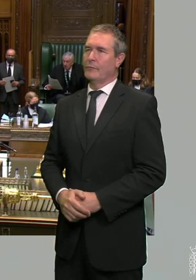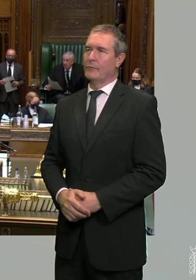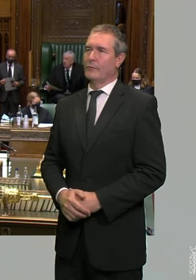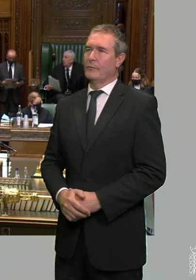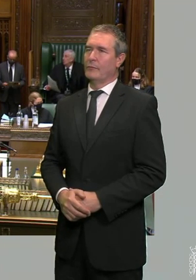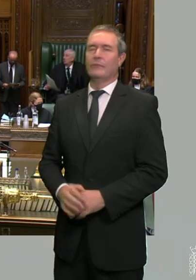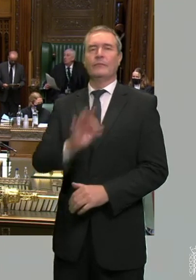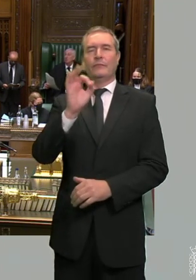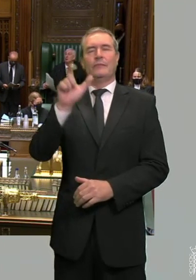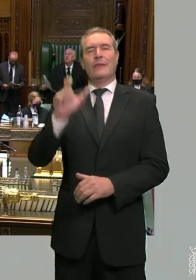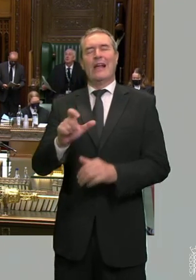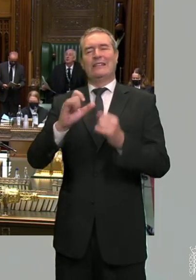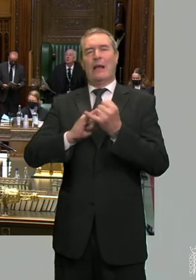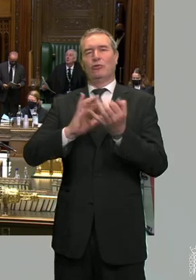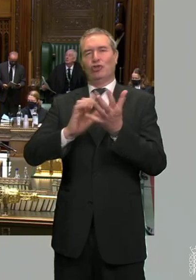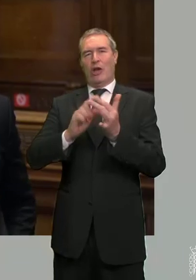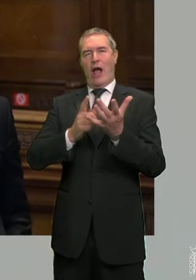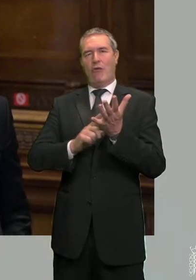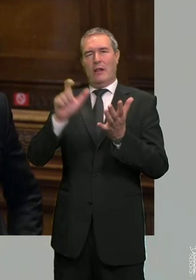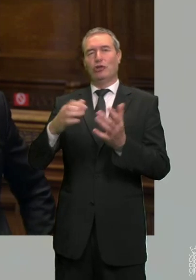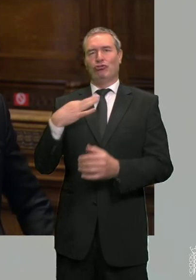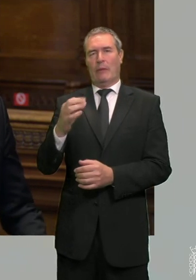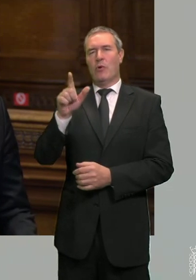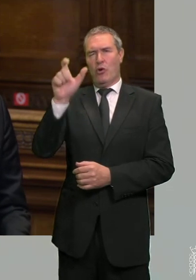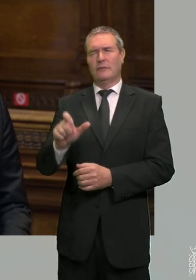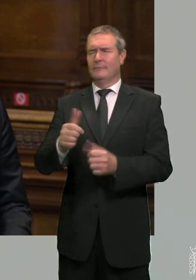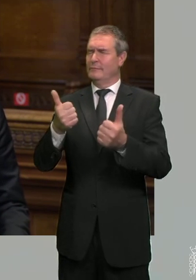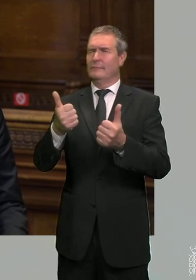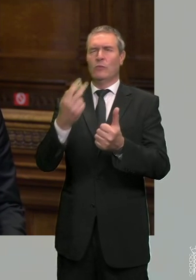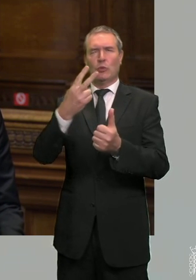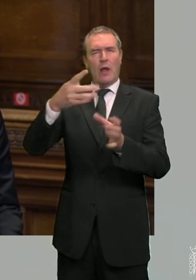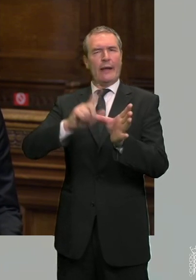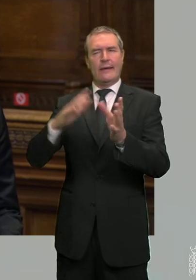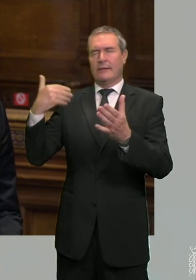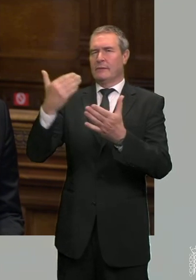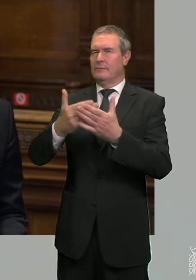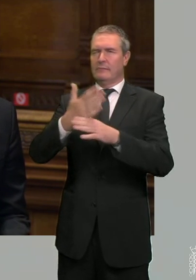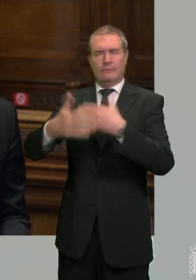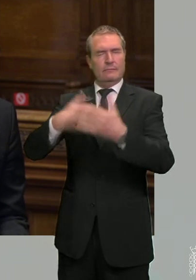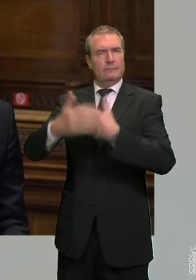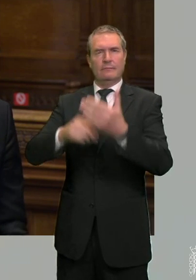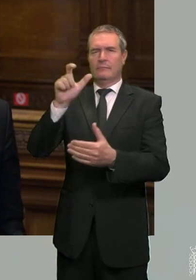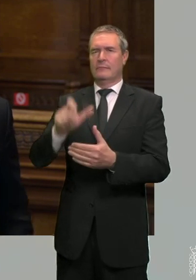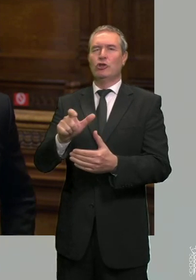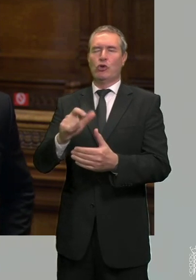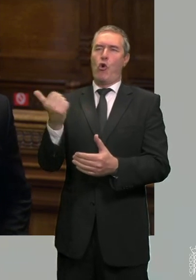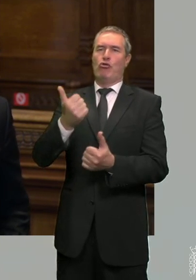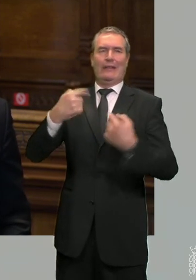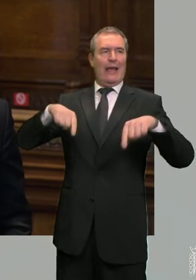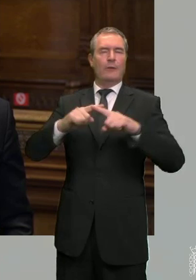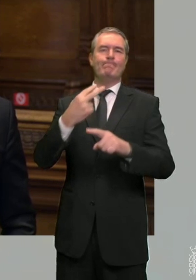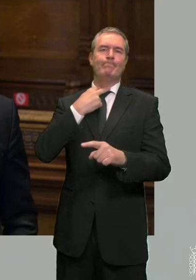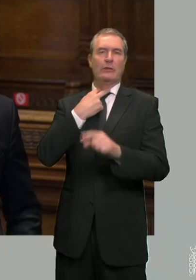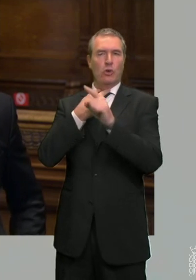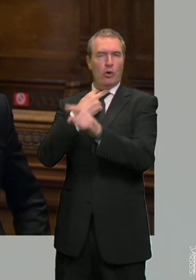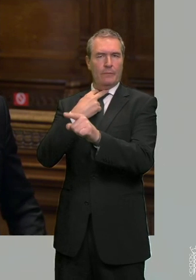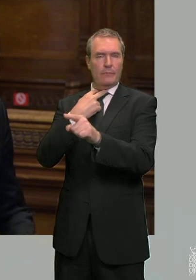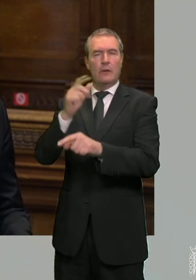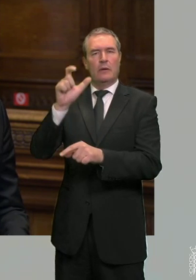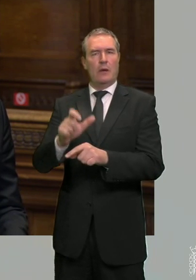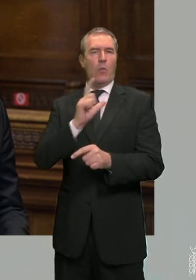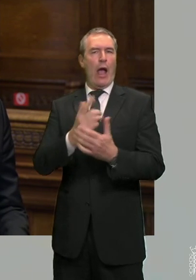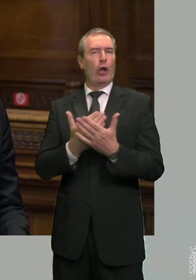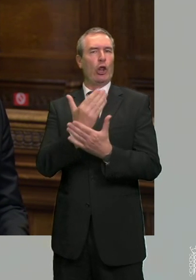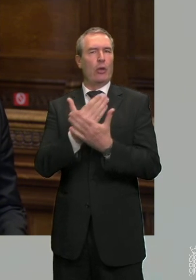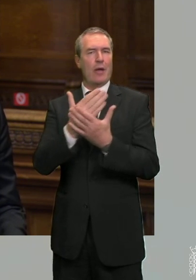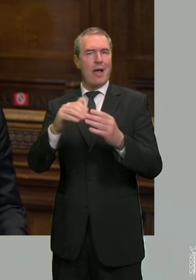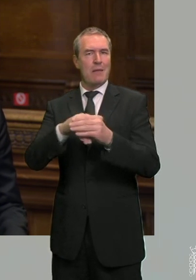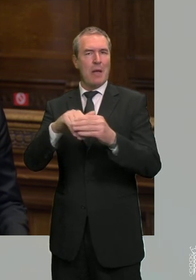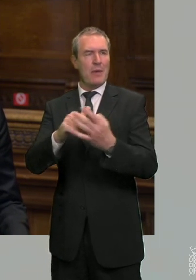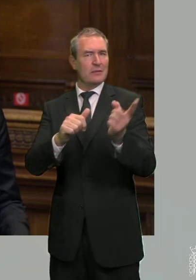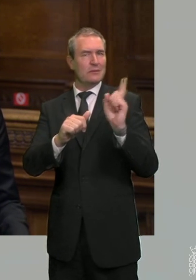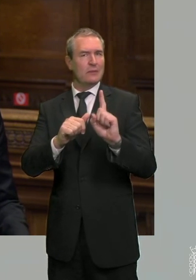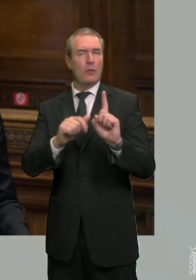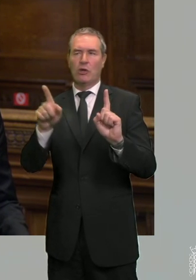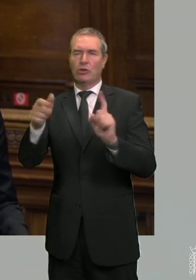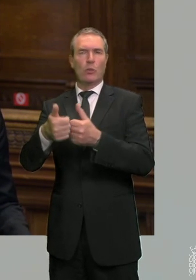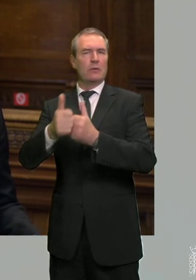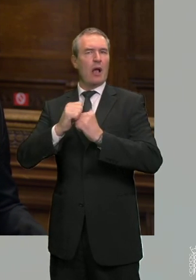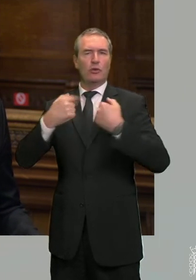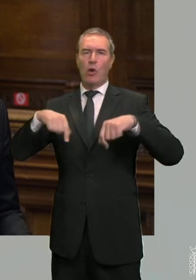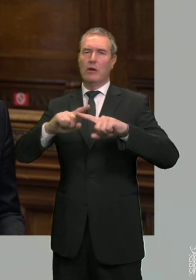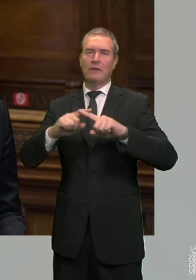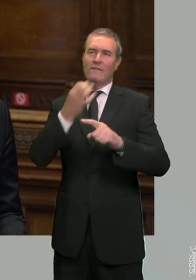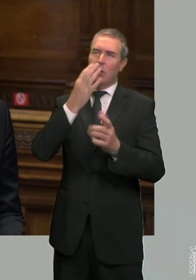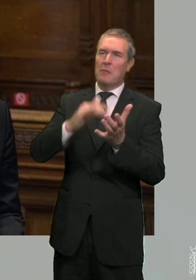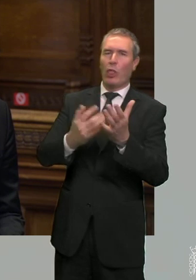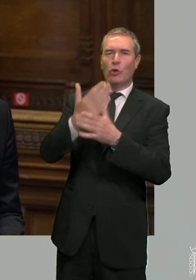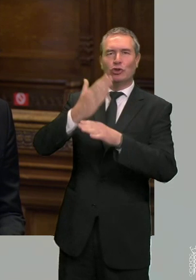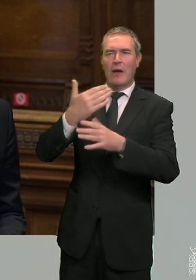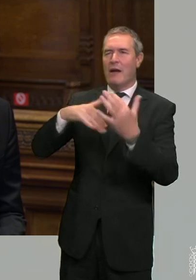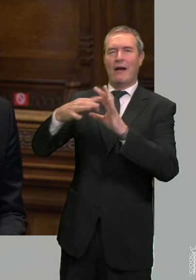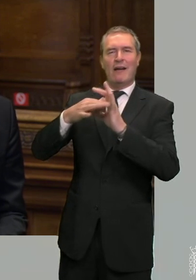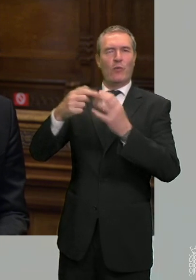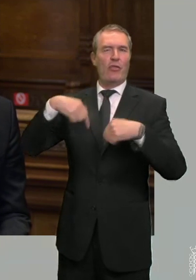Dame Cheryl represented her constituents with considerable effectiveness for nearly 29 years and is already sorely missed in this place, especially by many of the newer Members, as she was so kind to us in our first months in Westminster.